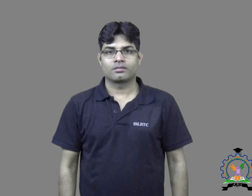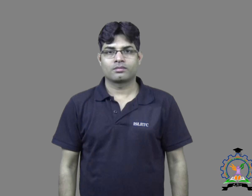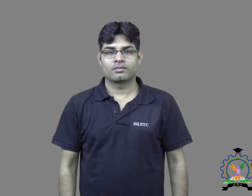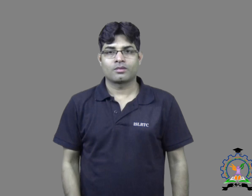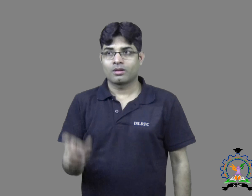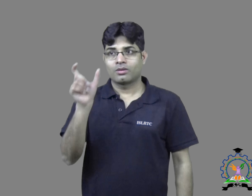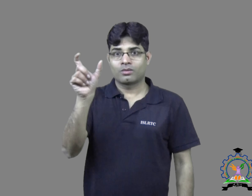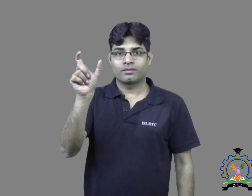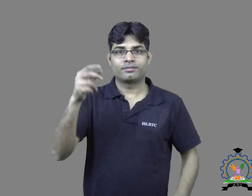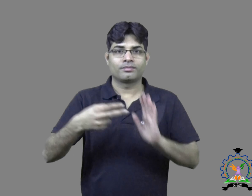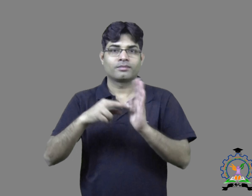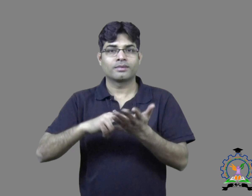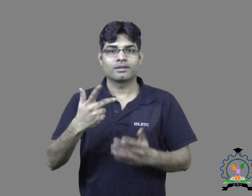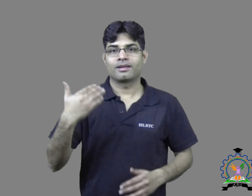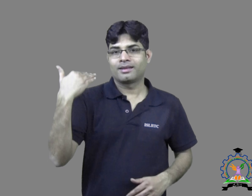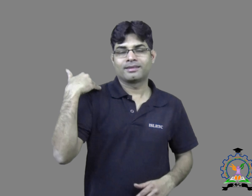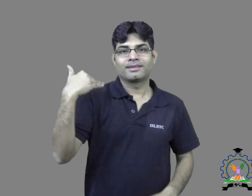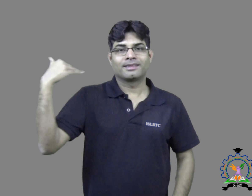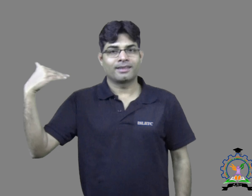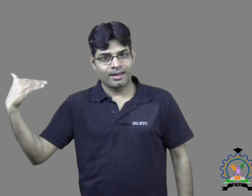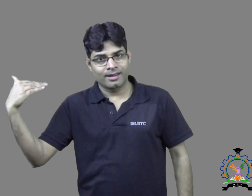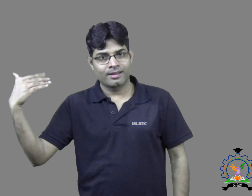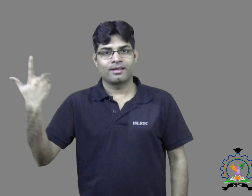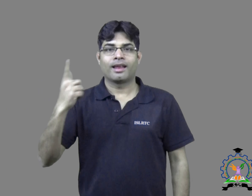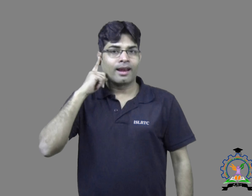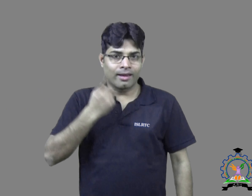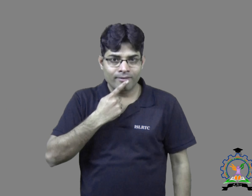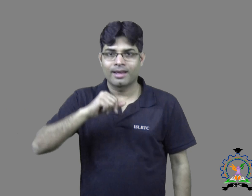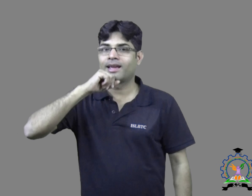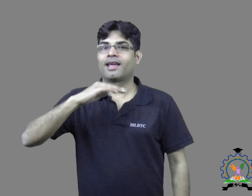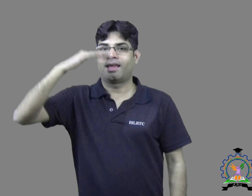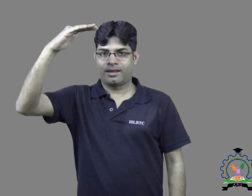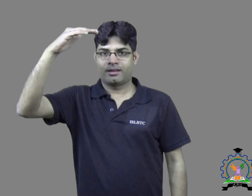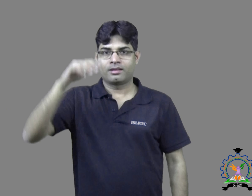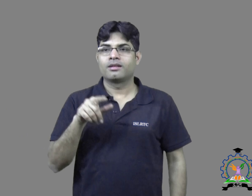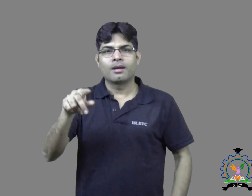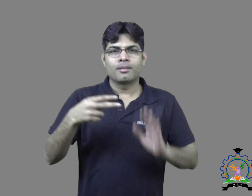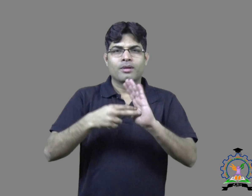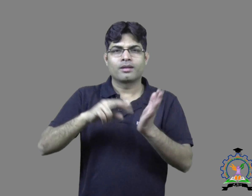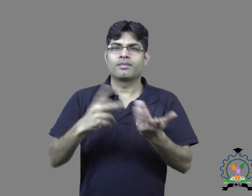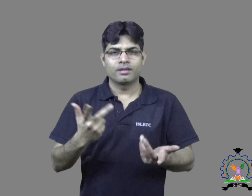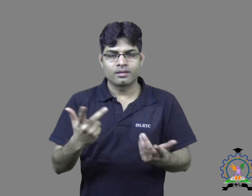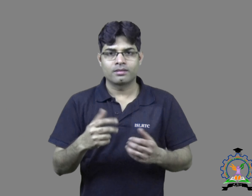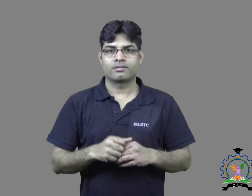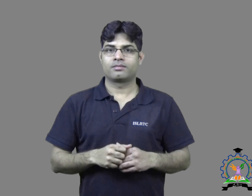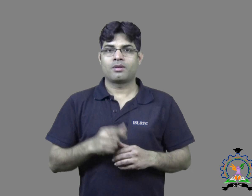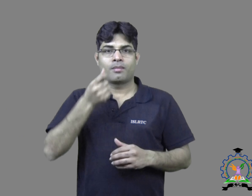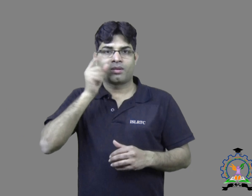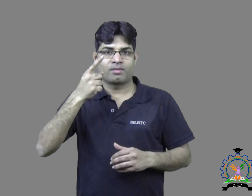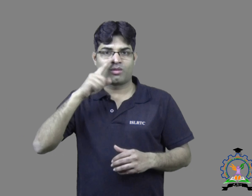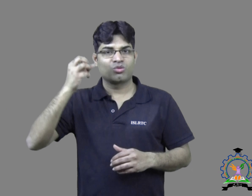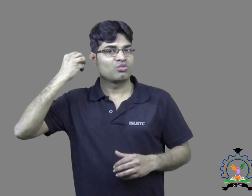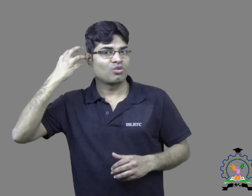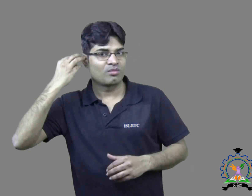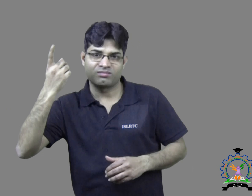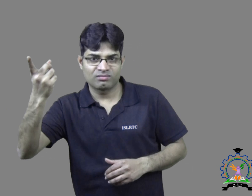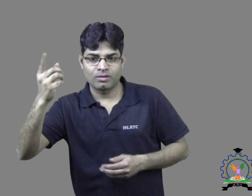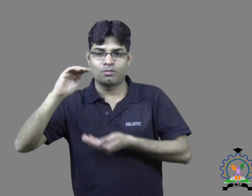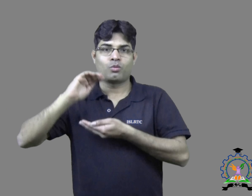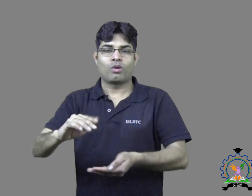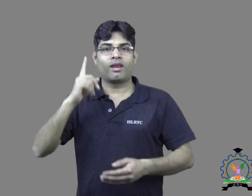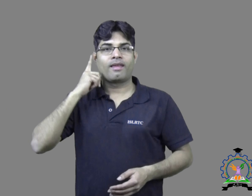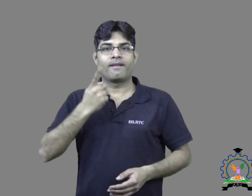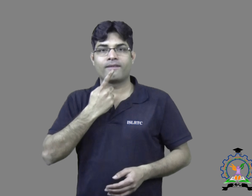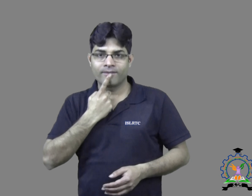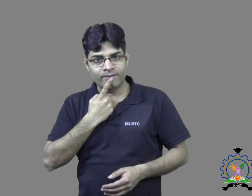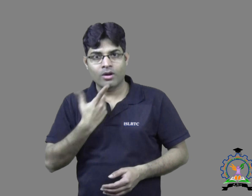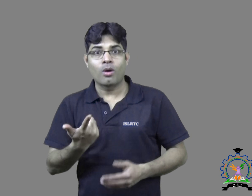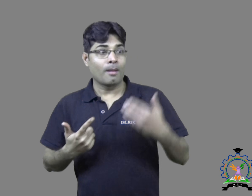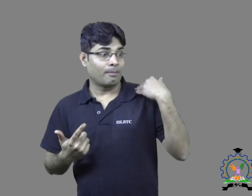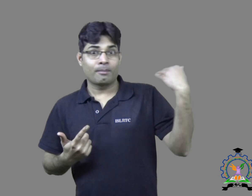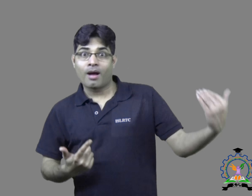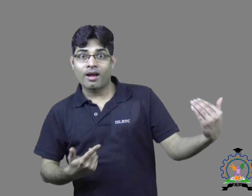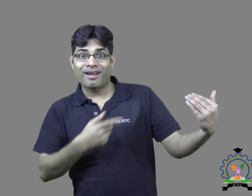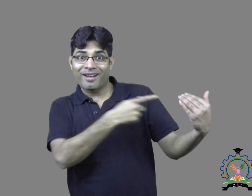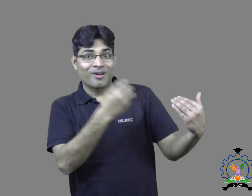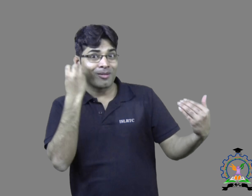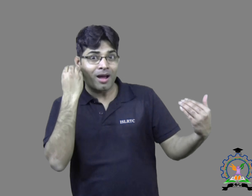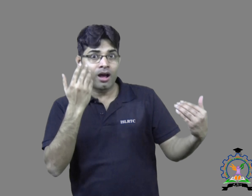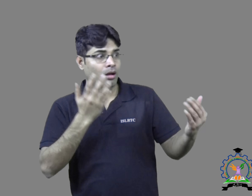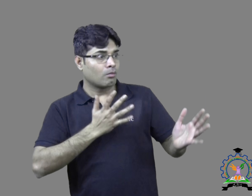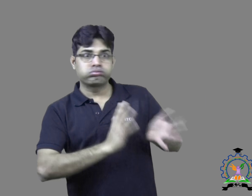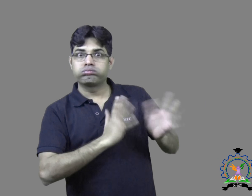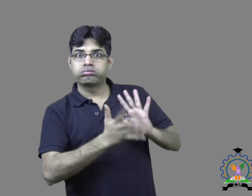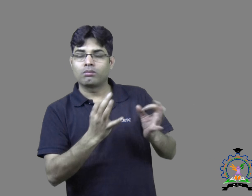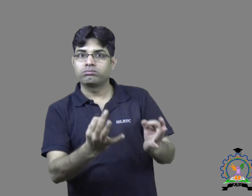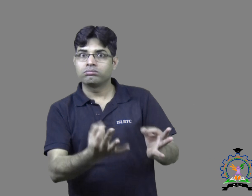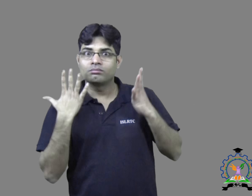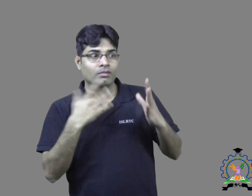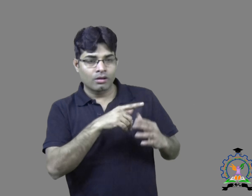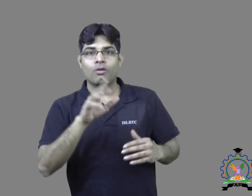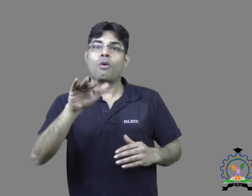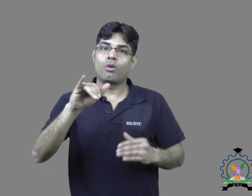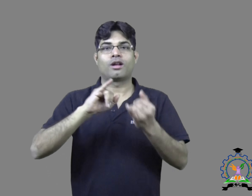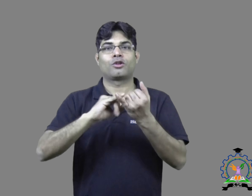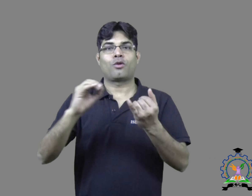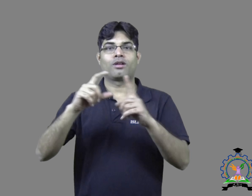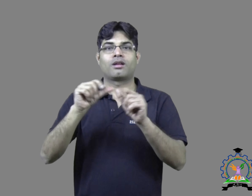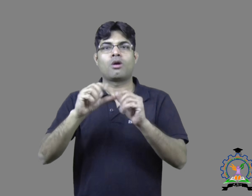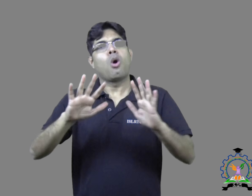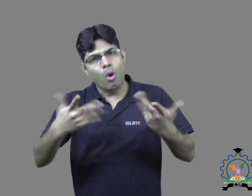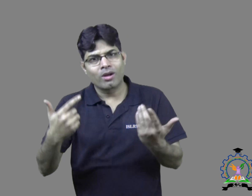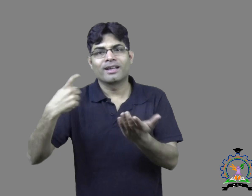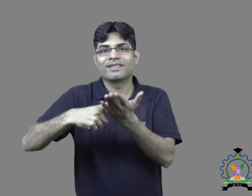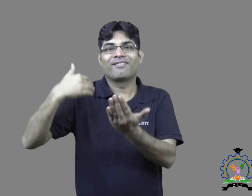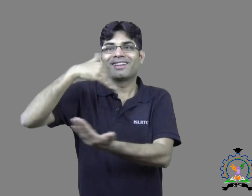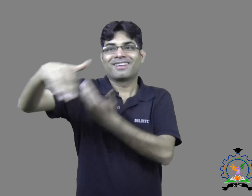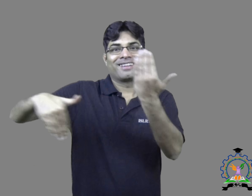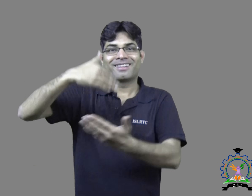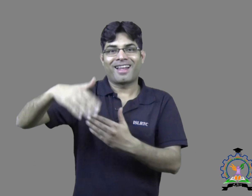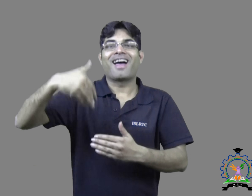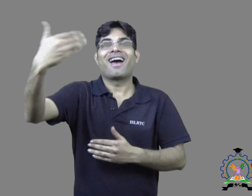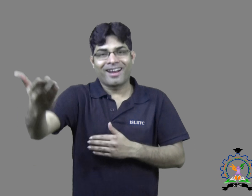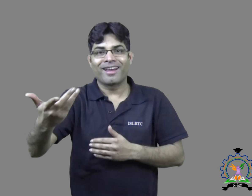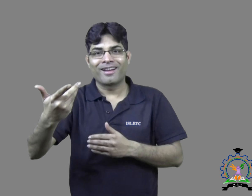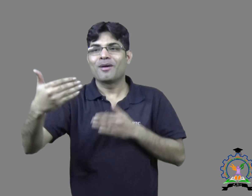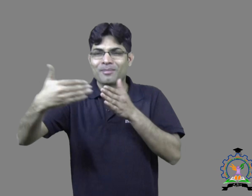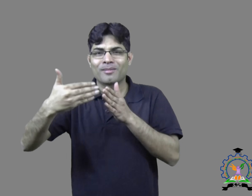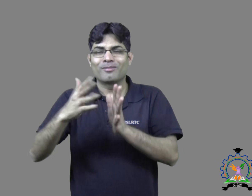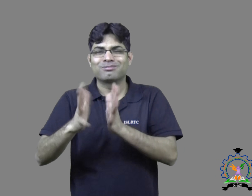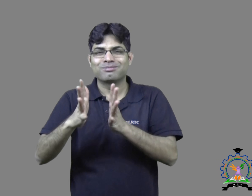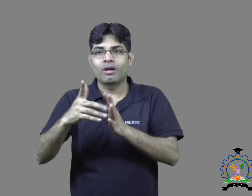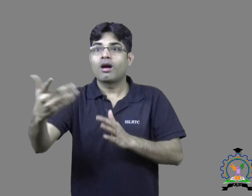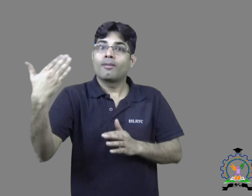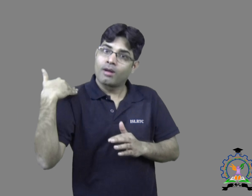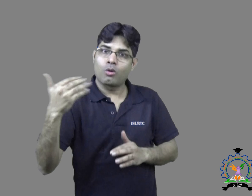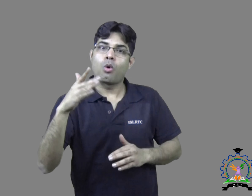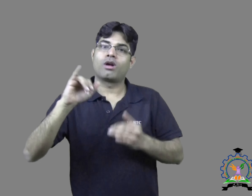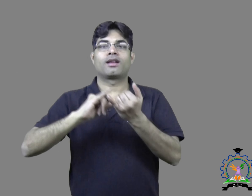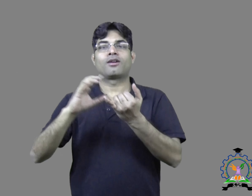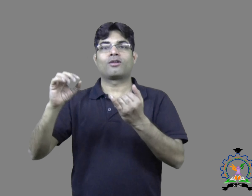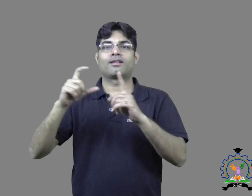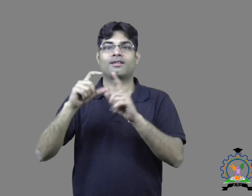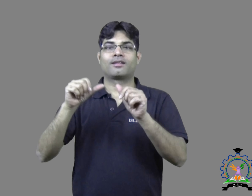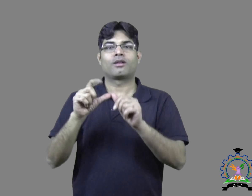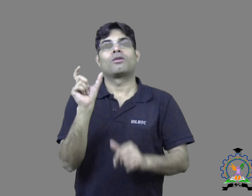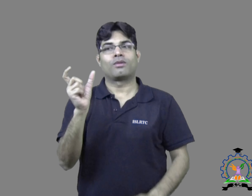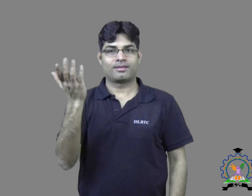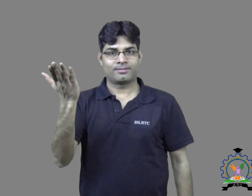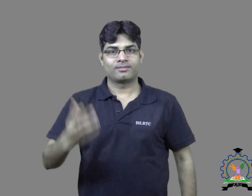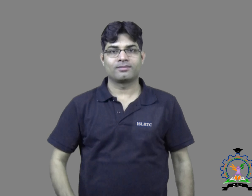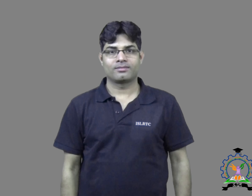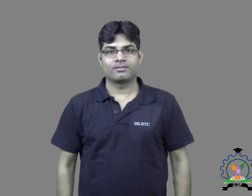Sibling of Deaf Adult (Soda)